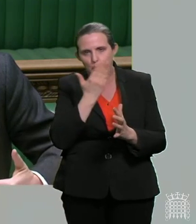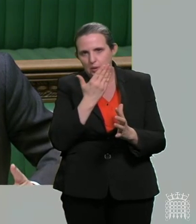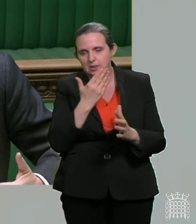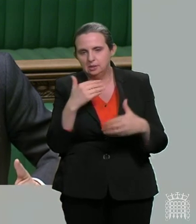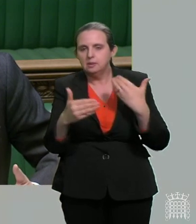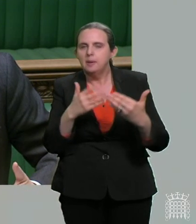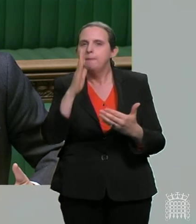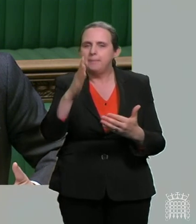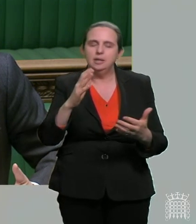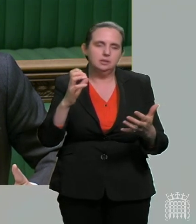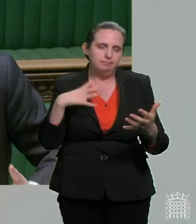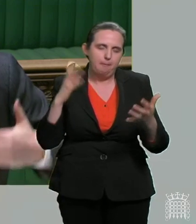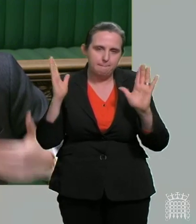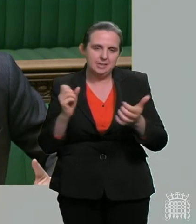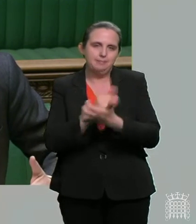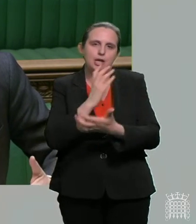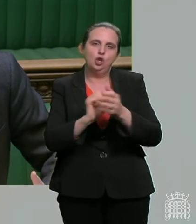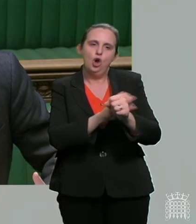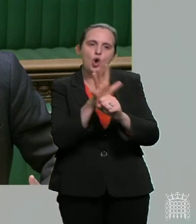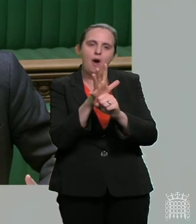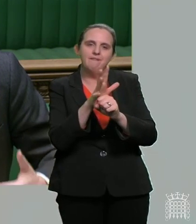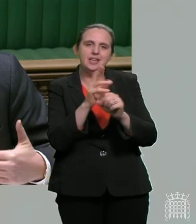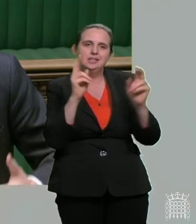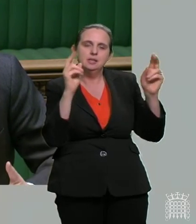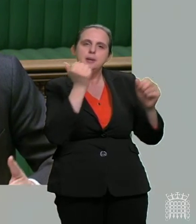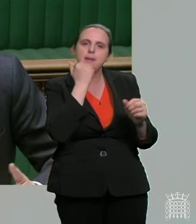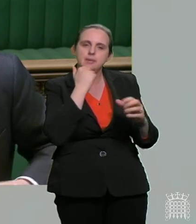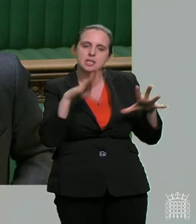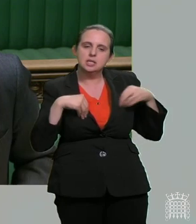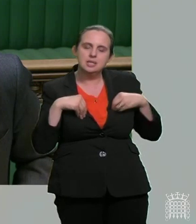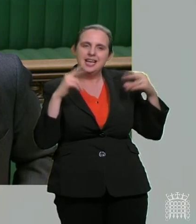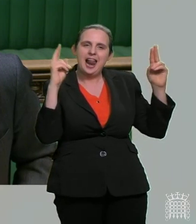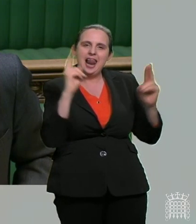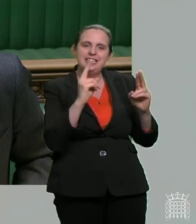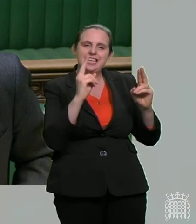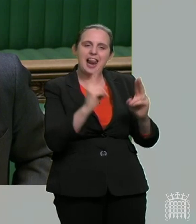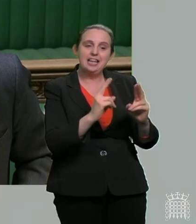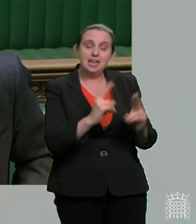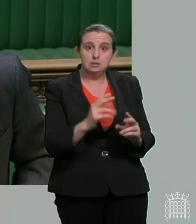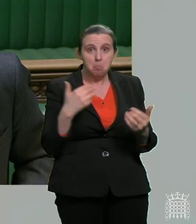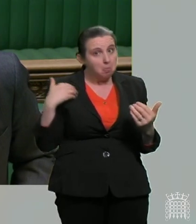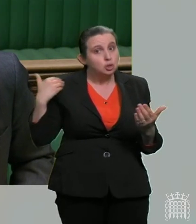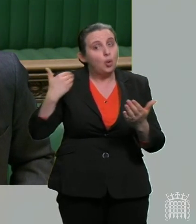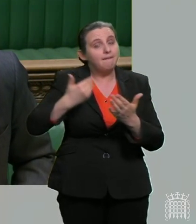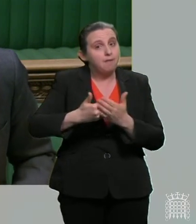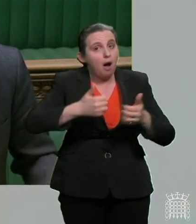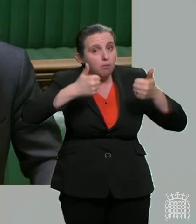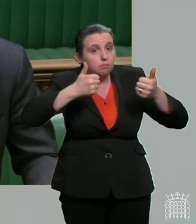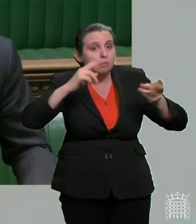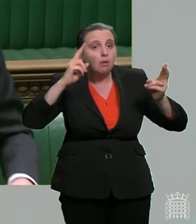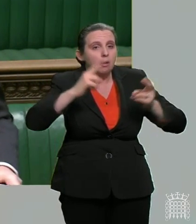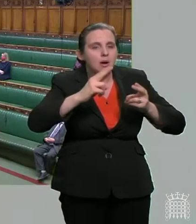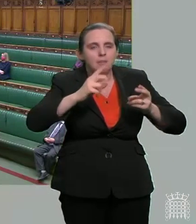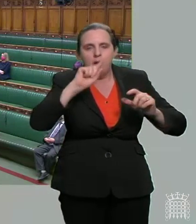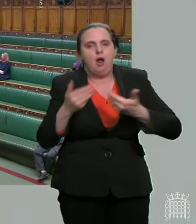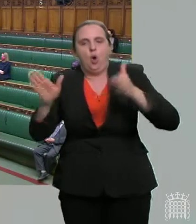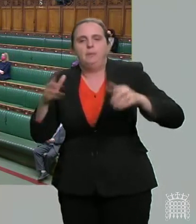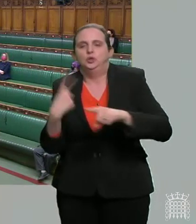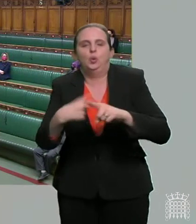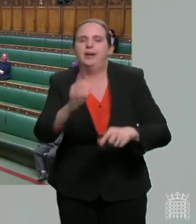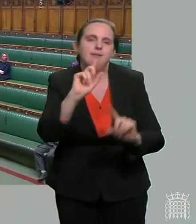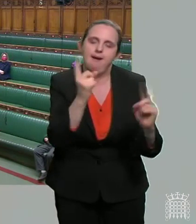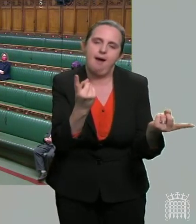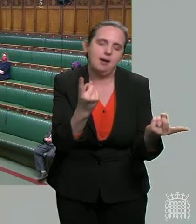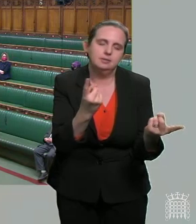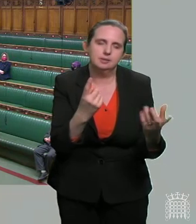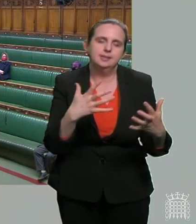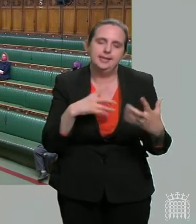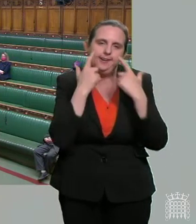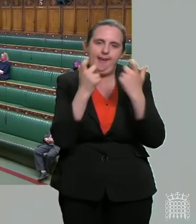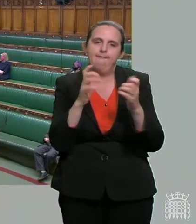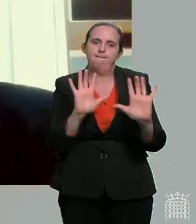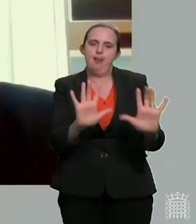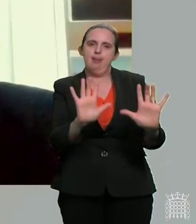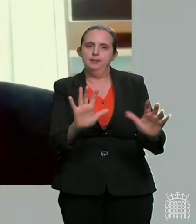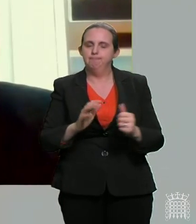We have to make sure that we keep this virus under control. It is coming down, but we cannot take our foot off its throat.